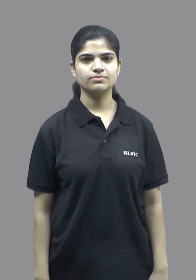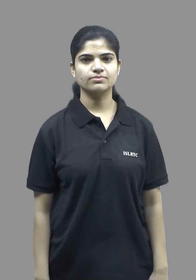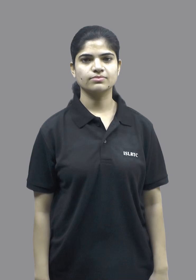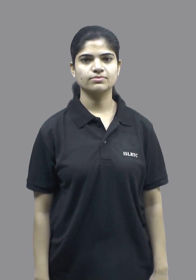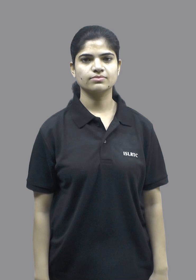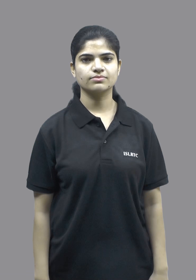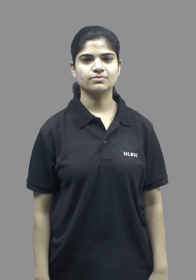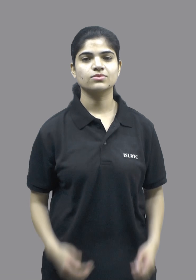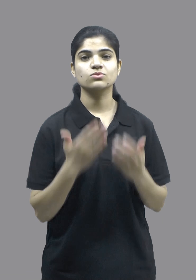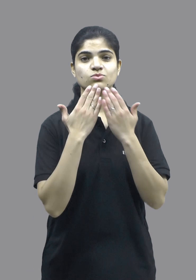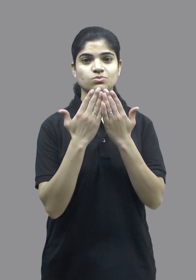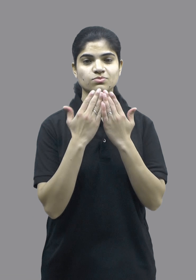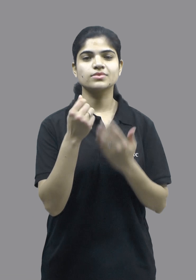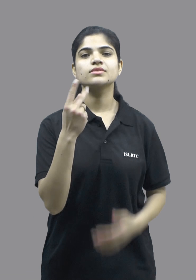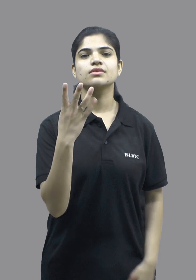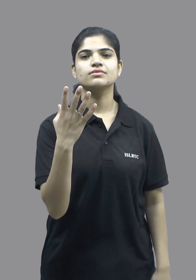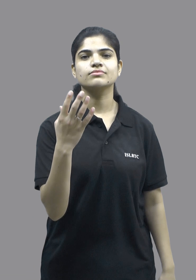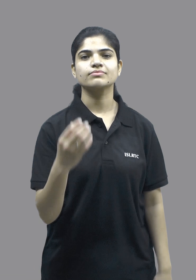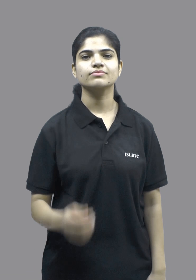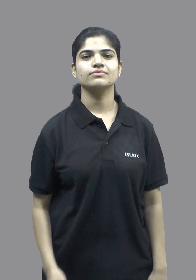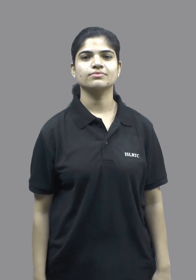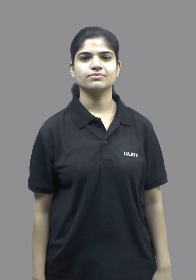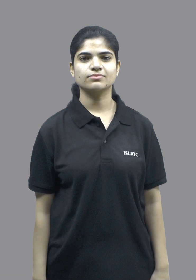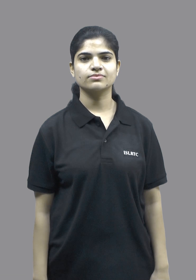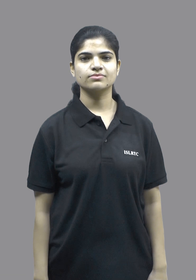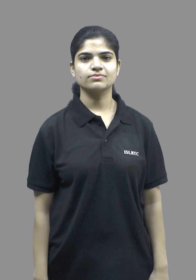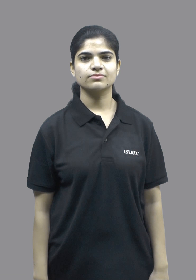Class Grade Standard